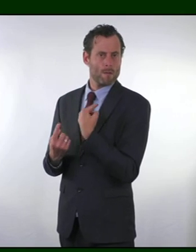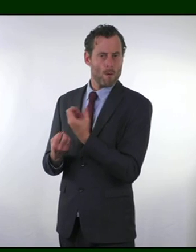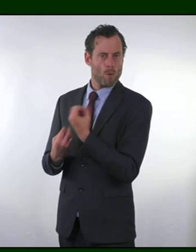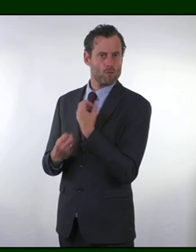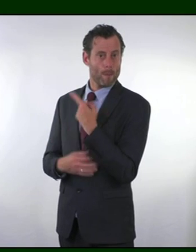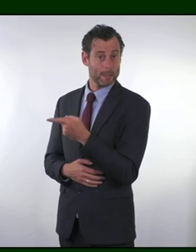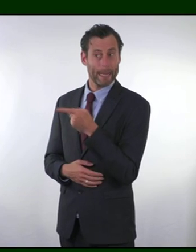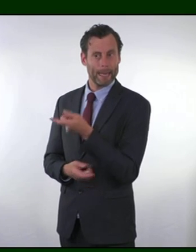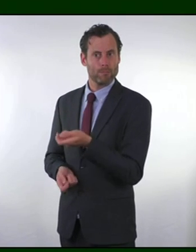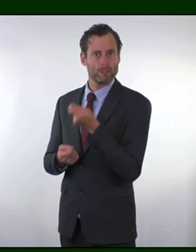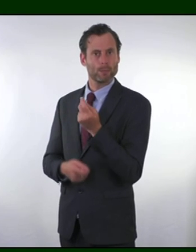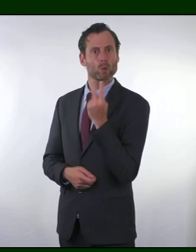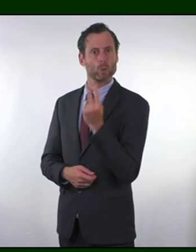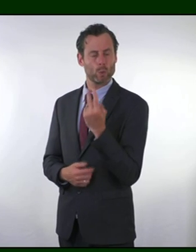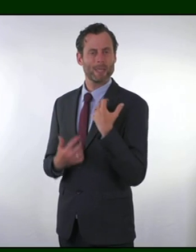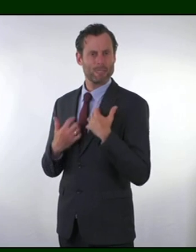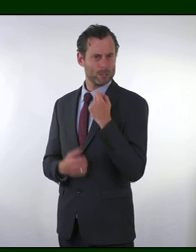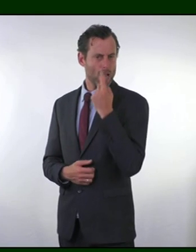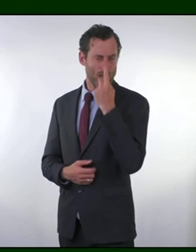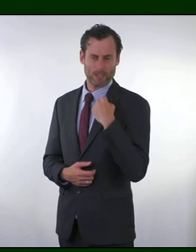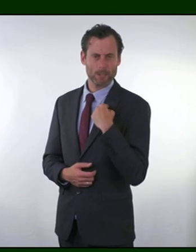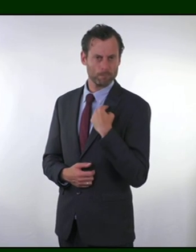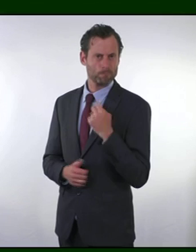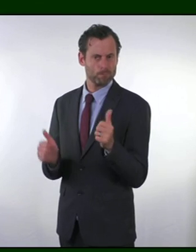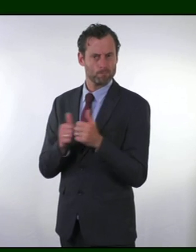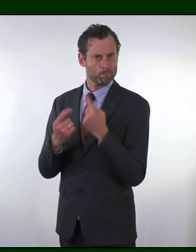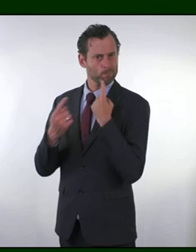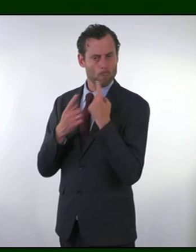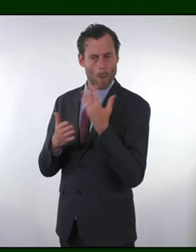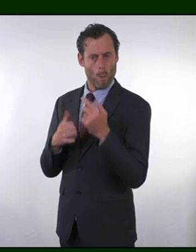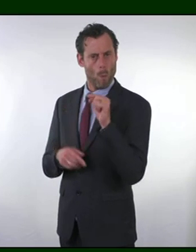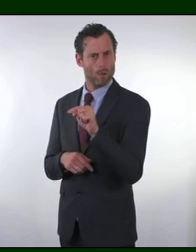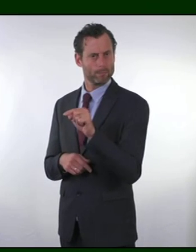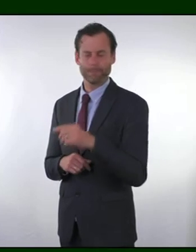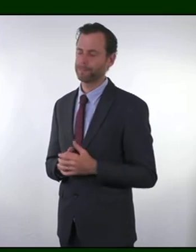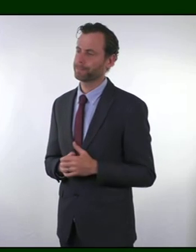He makes two very interesting suggestions and I look forward to discussing them with him further.